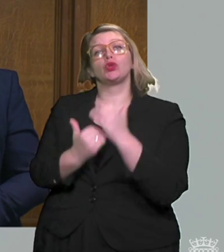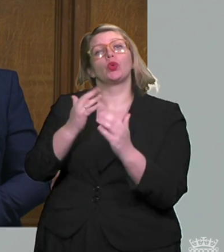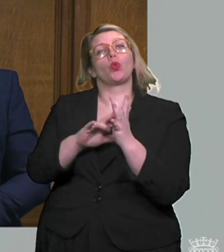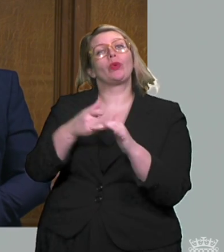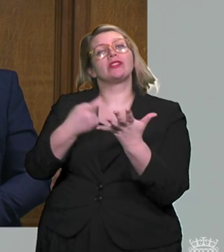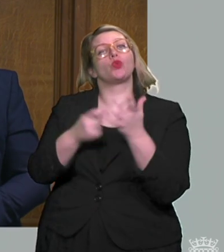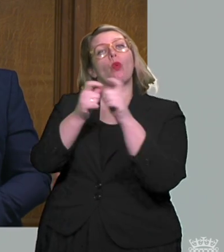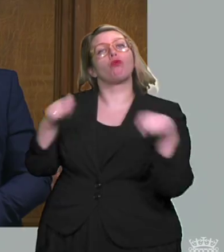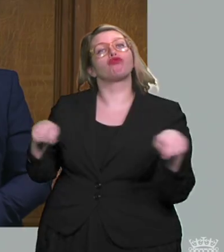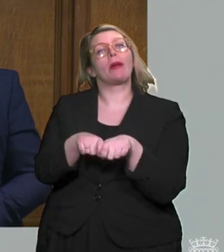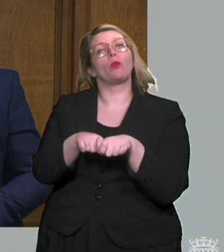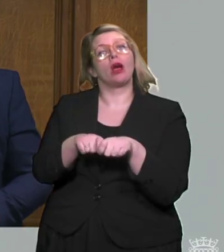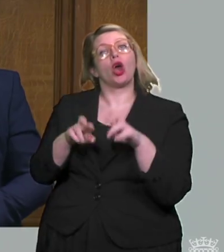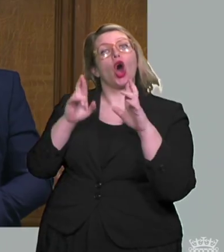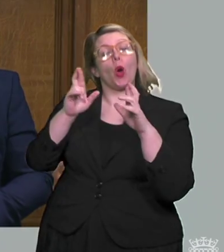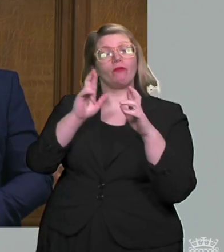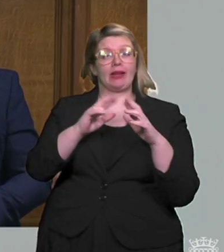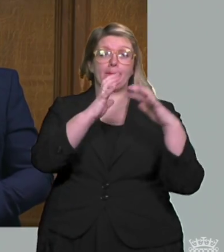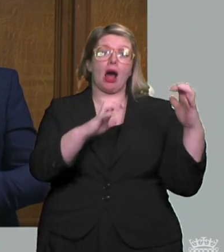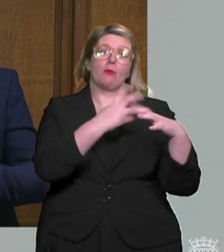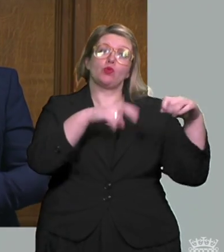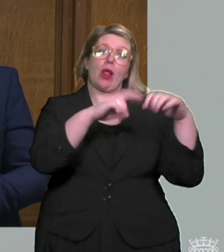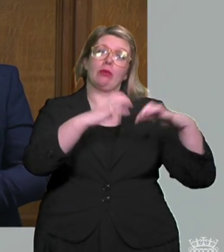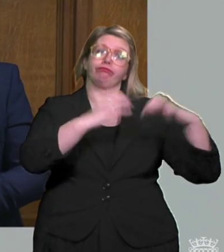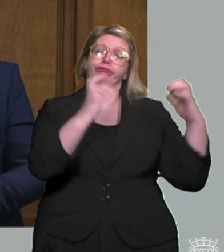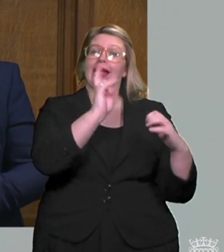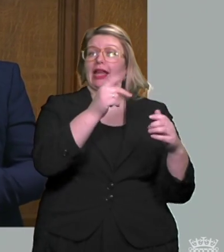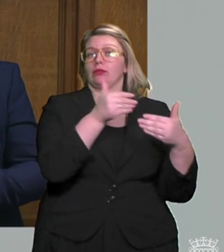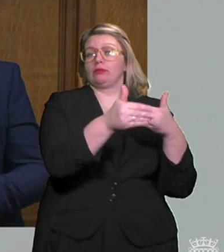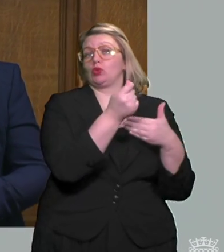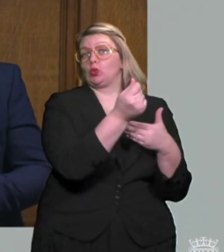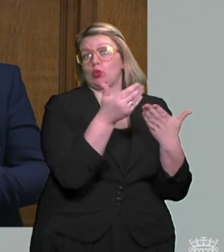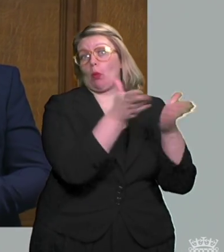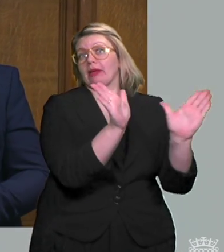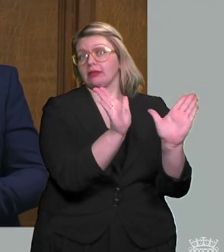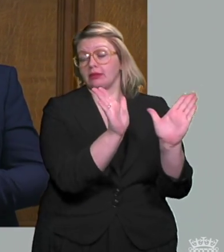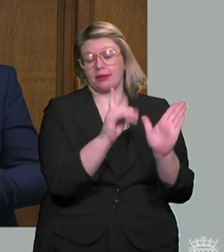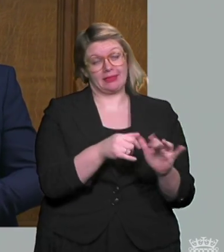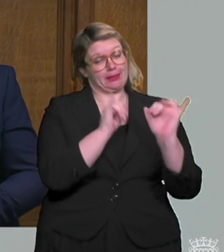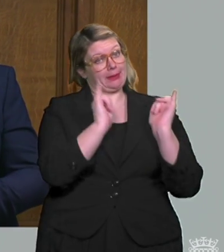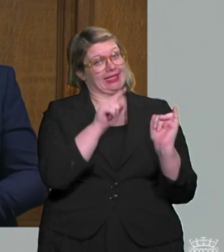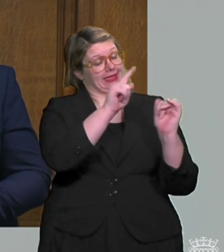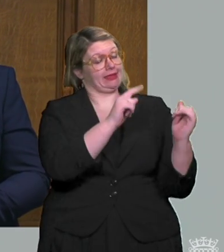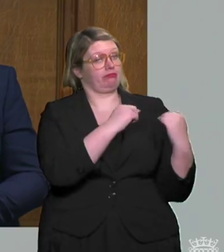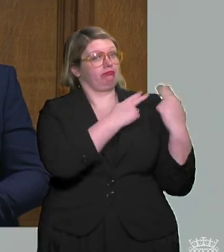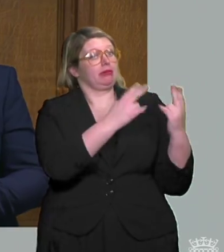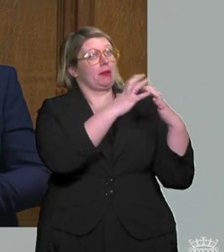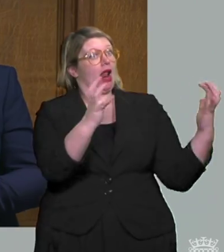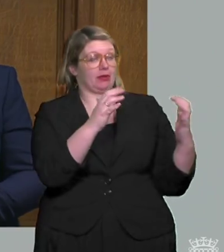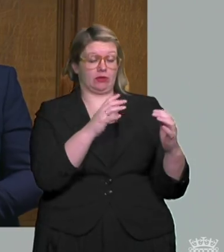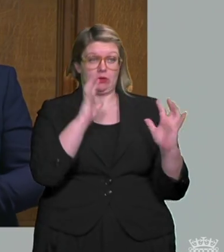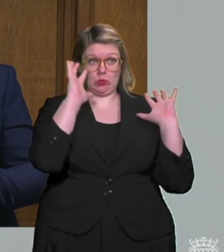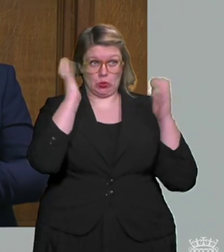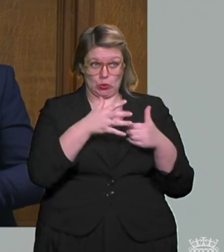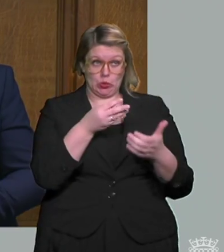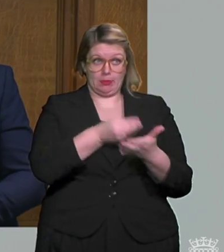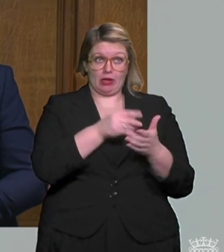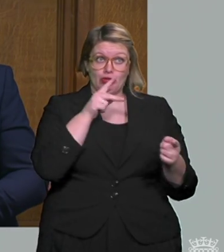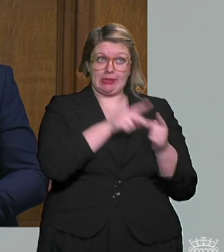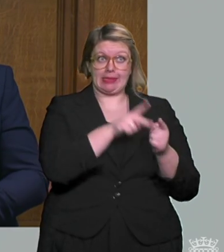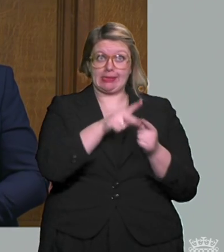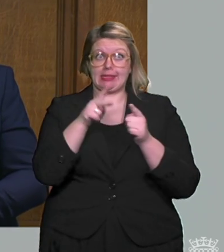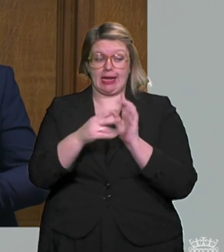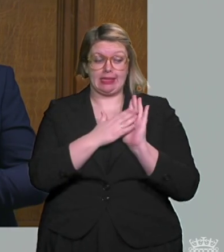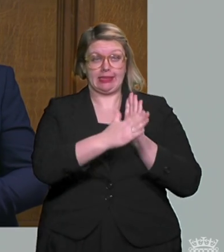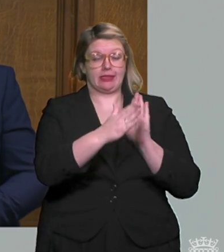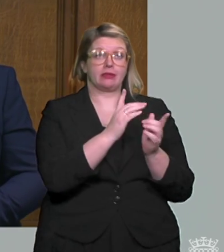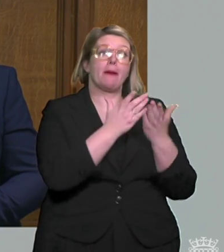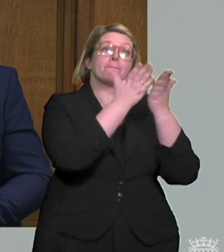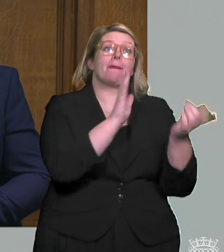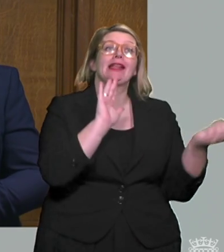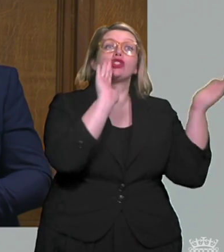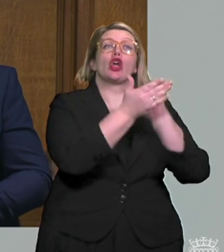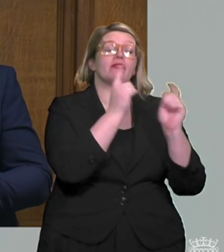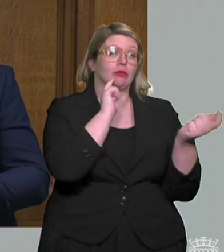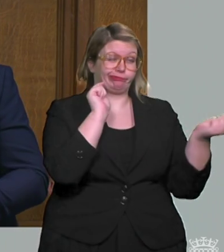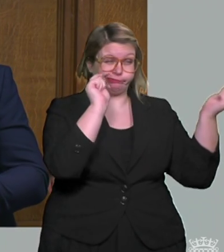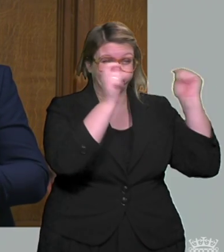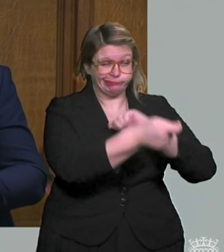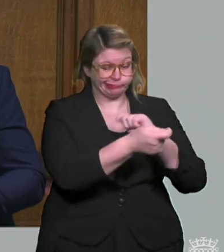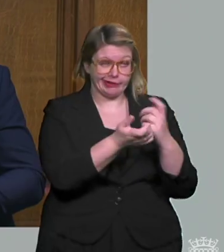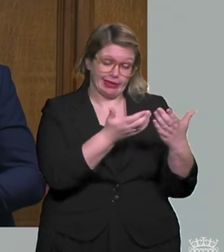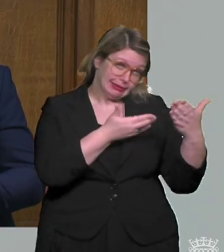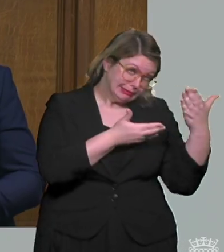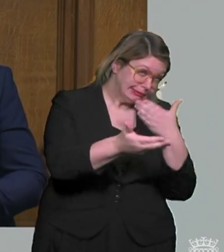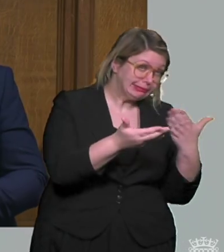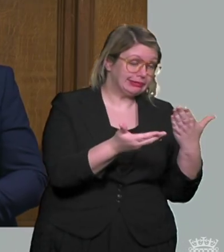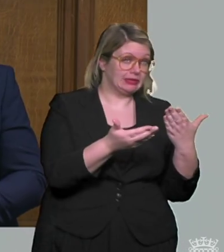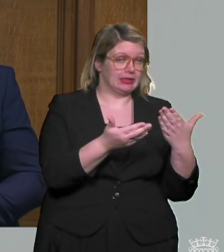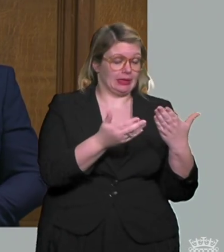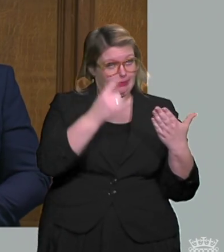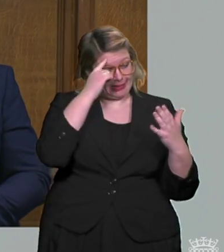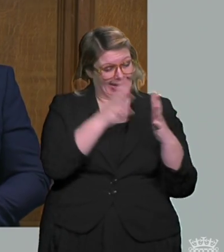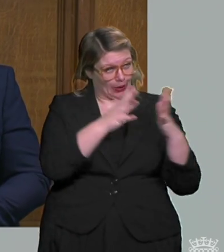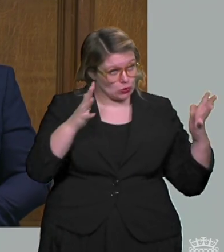I hope we will see the Executive restored shortly. However, that Executive are facing a spiral of budget cuts, which will prevent them from transforming public services on an invest-to-save basis and from investing in a prosperity agenda.